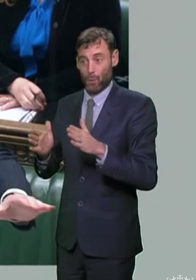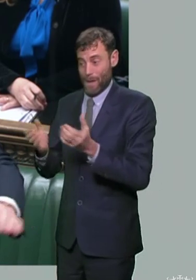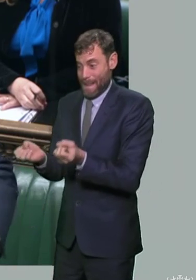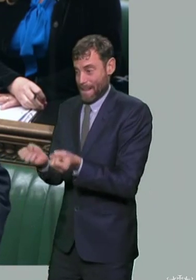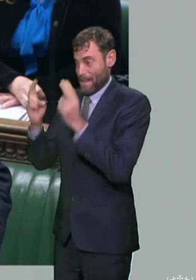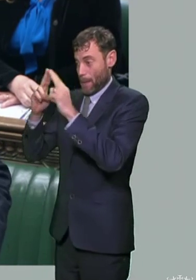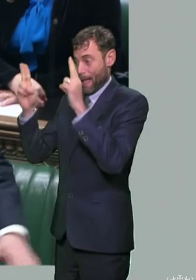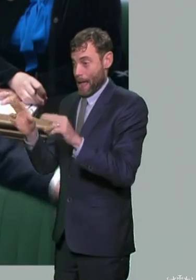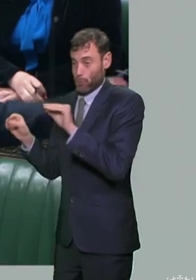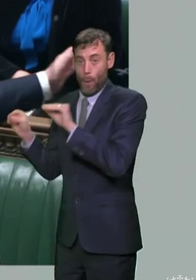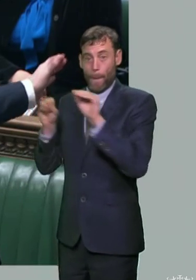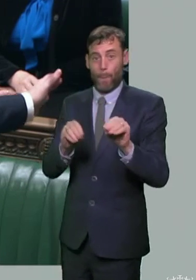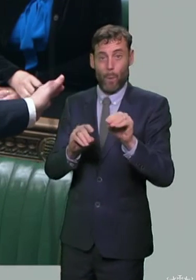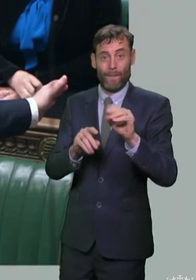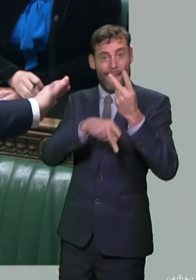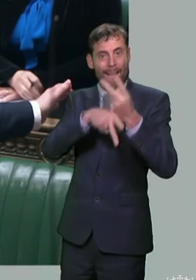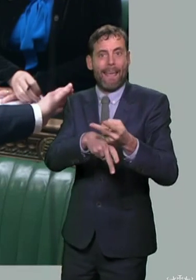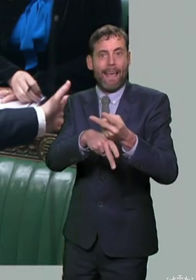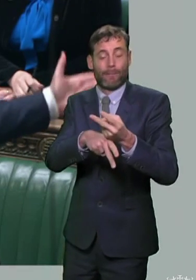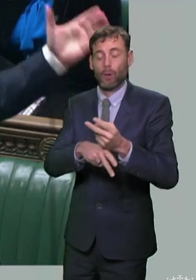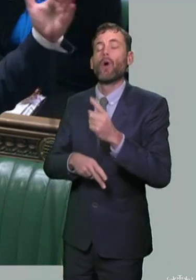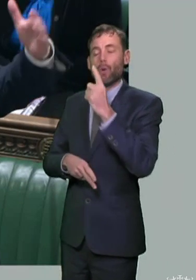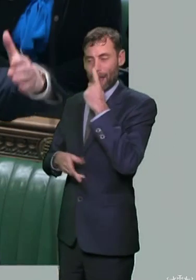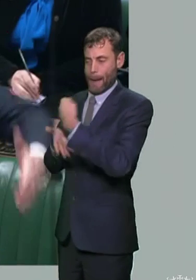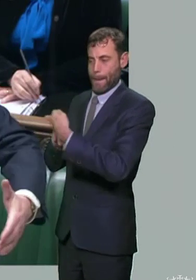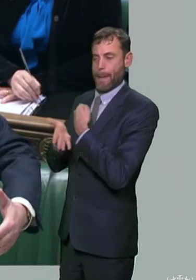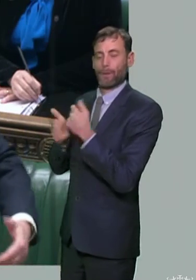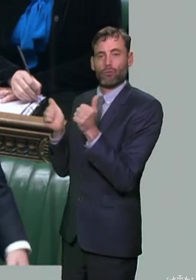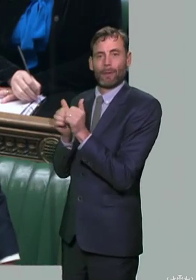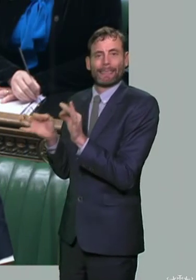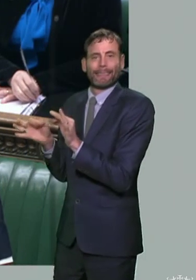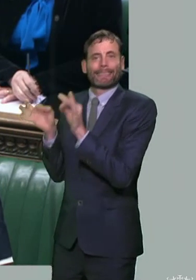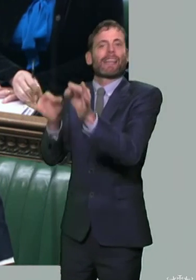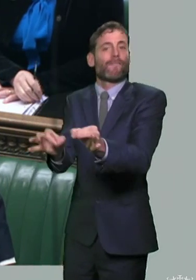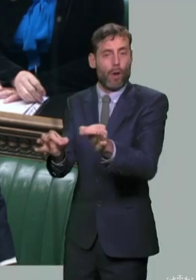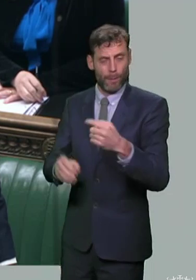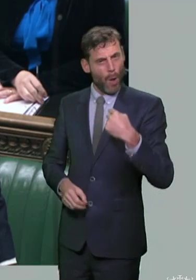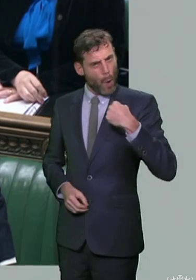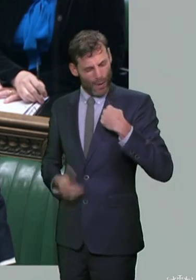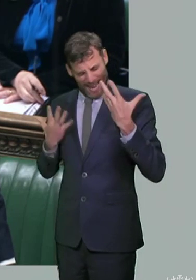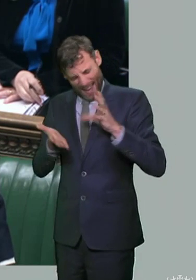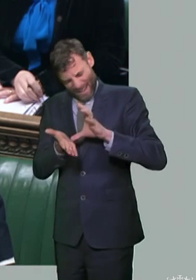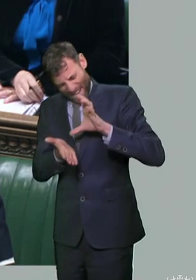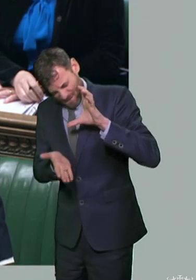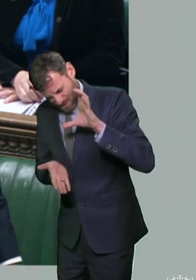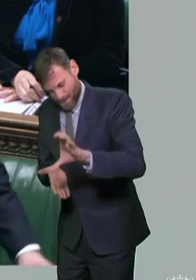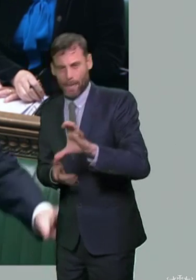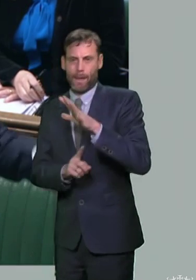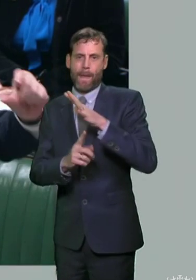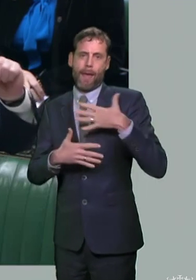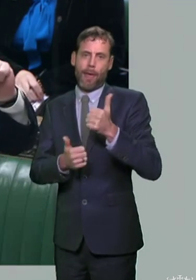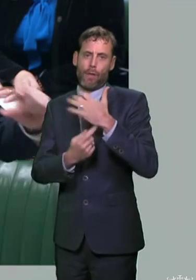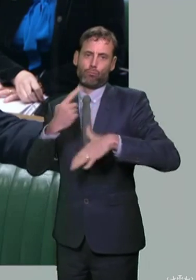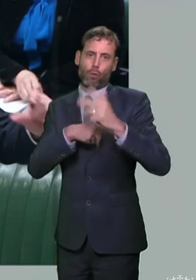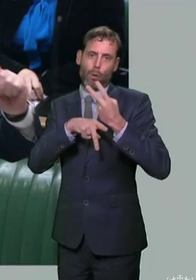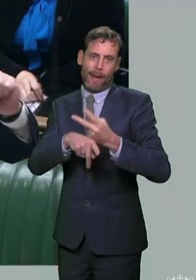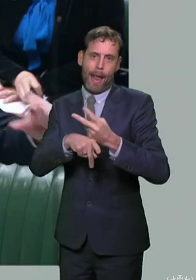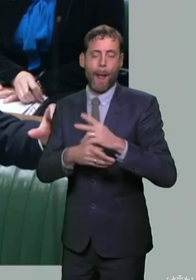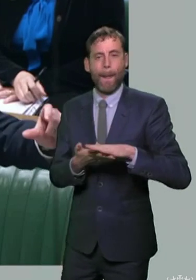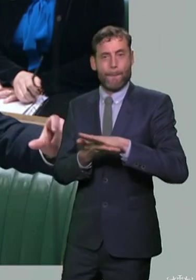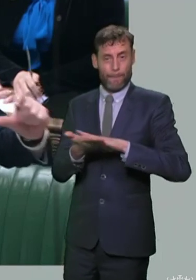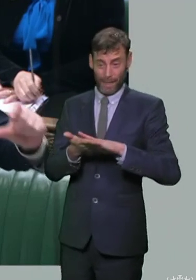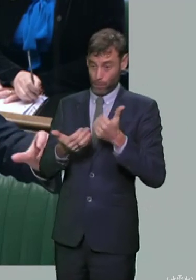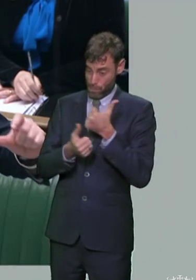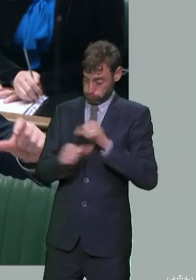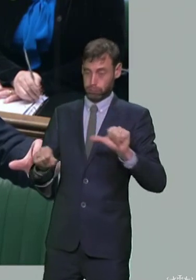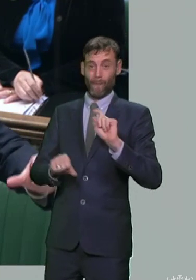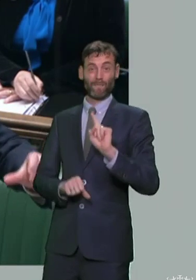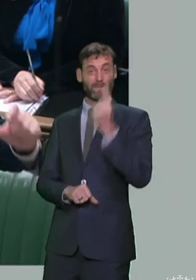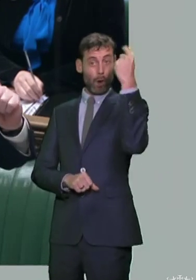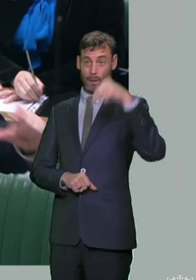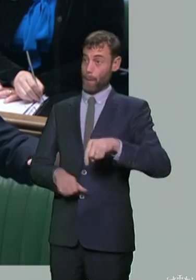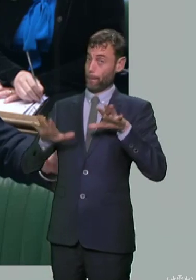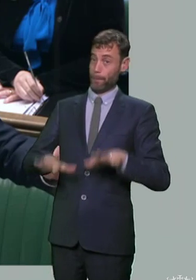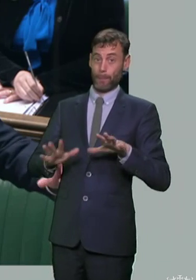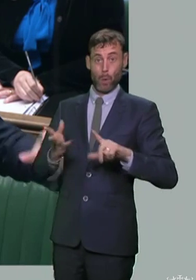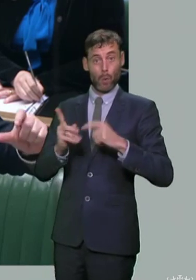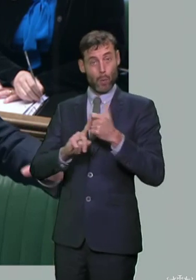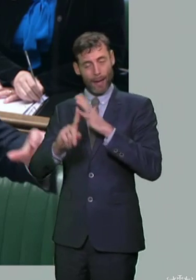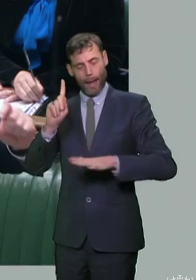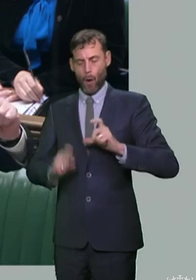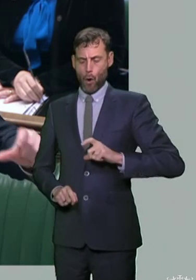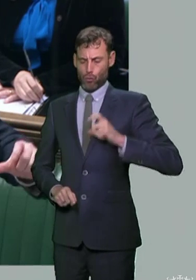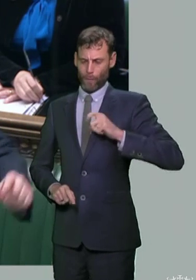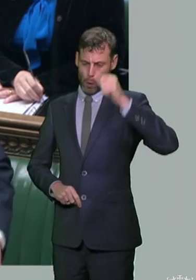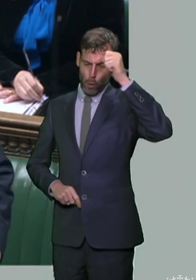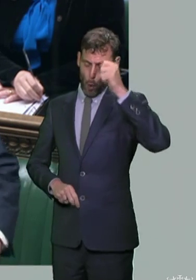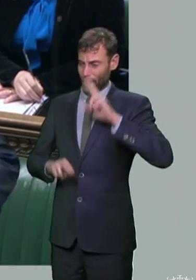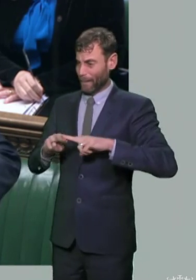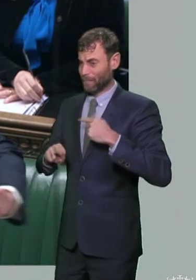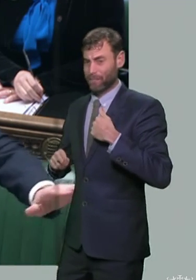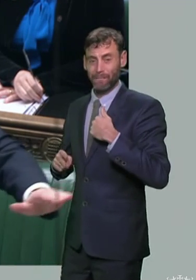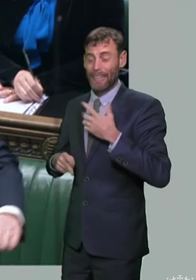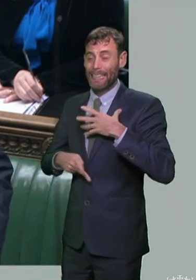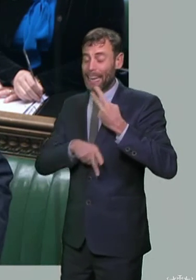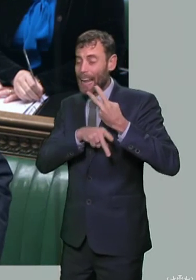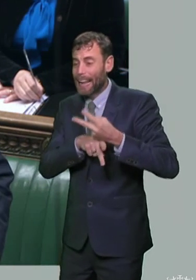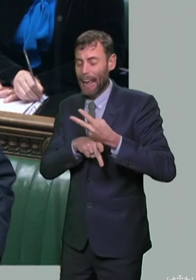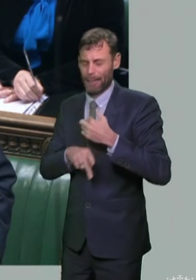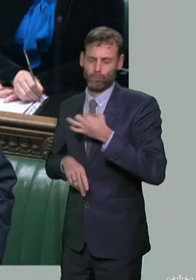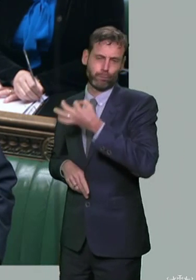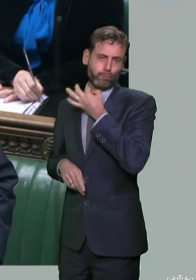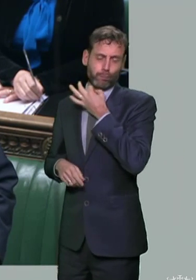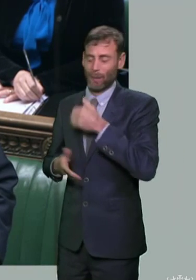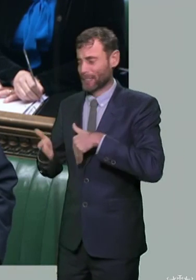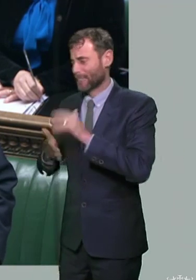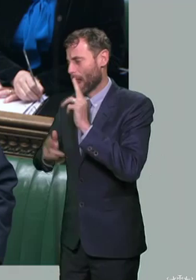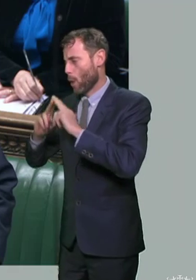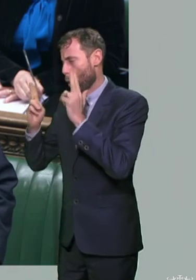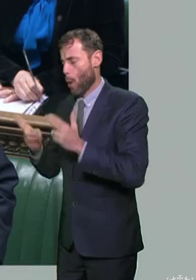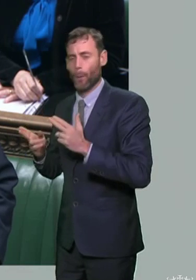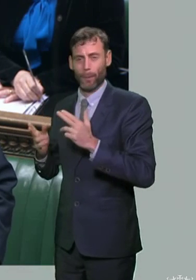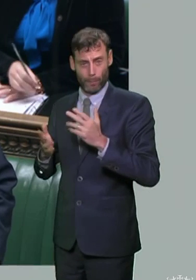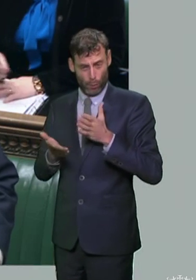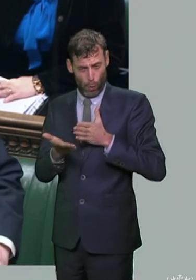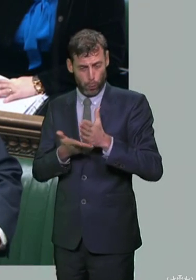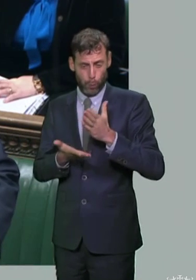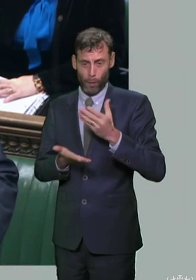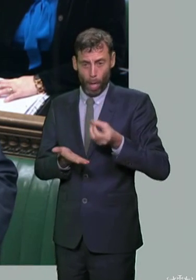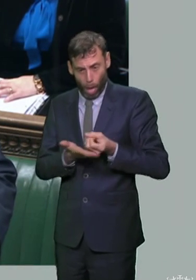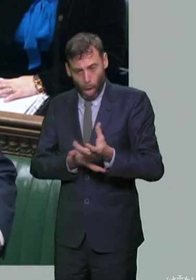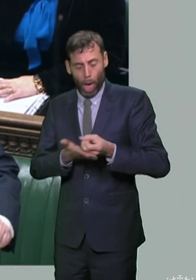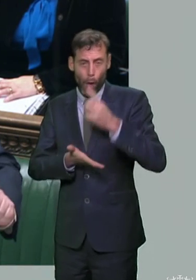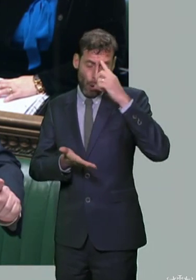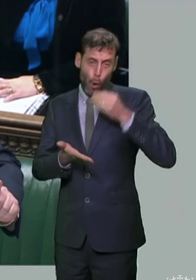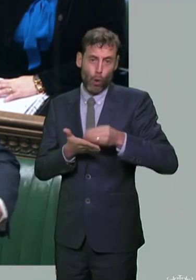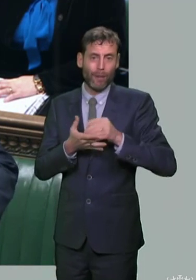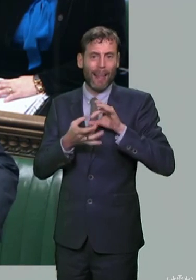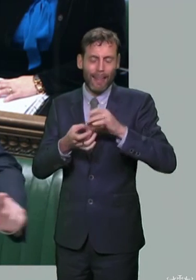Most important of all, by putting the huge investment we are making now in health and social care, we are allowing, for the first time, the people of this country to insure themselves against the otherwise potentially catastrophic costs of dementia or Alzheimer’s.